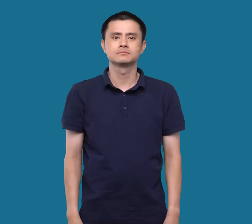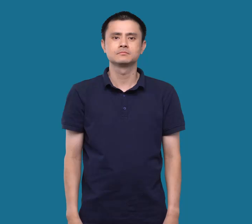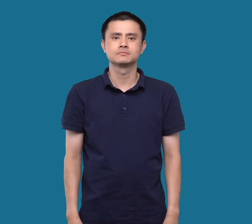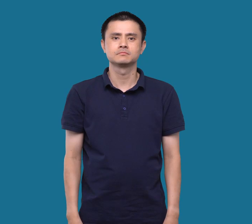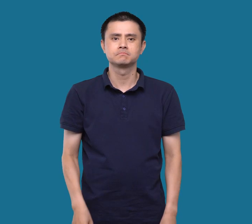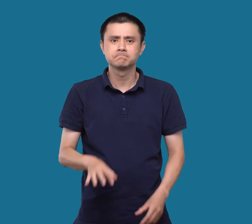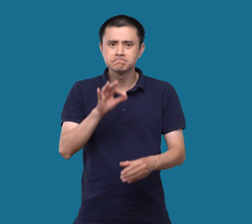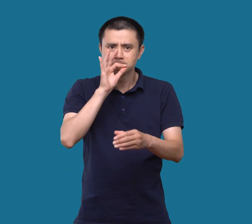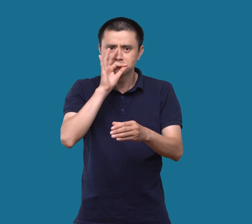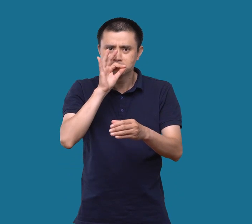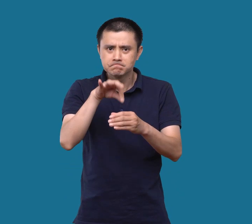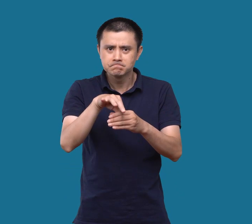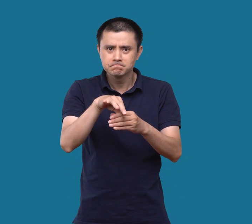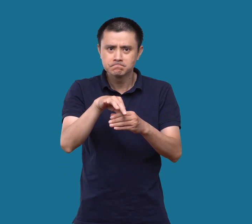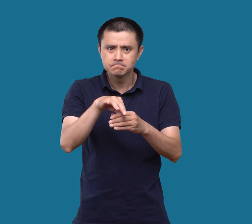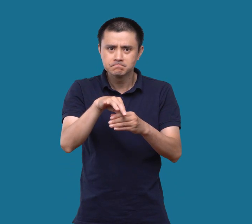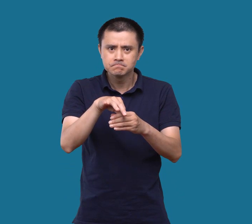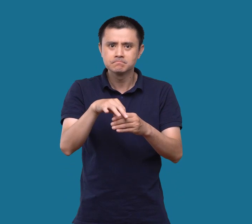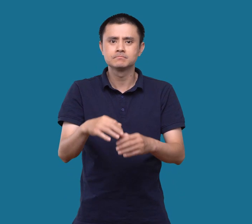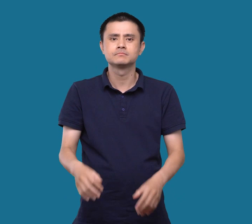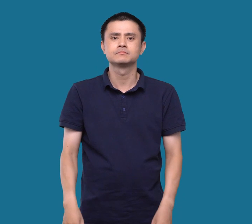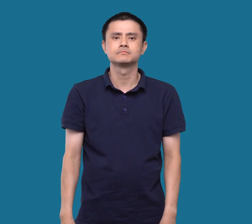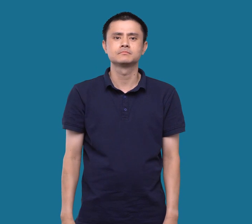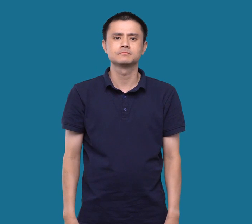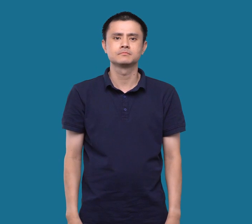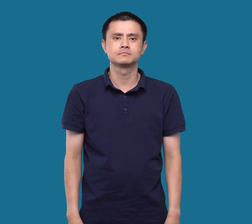mật khẩu